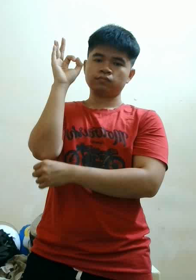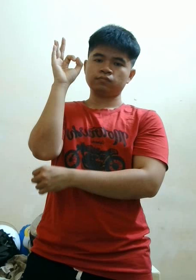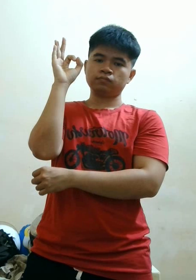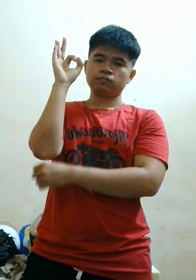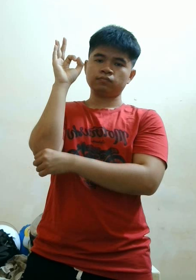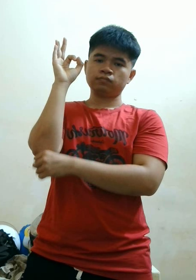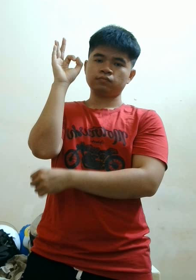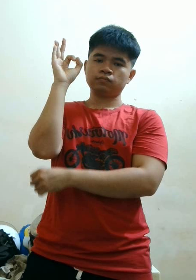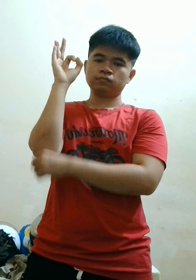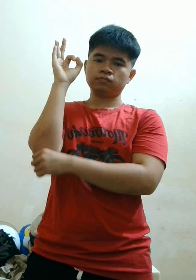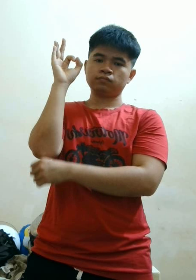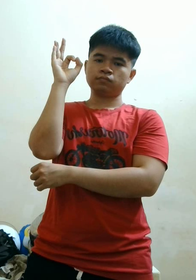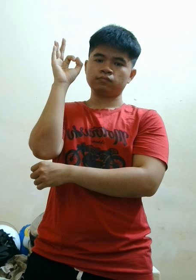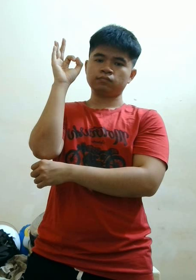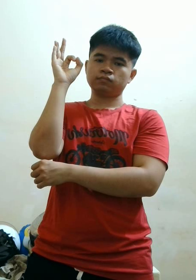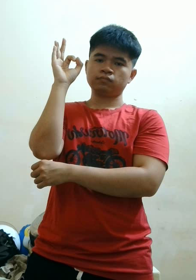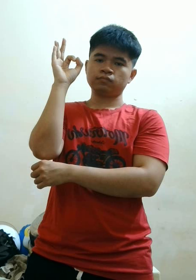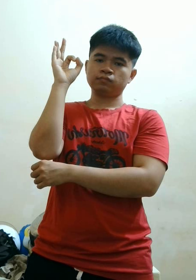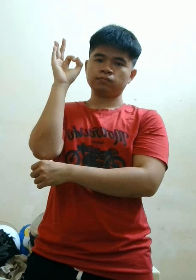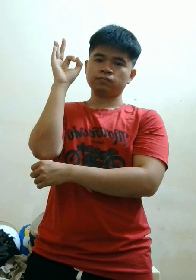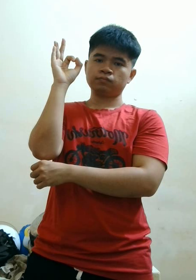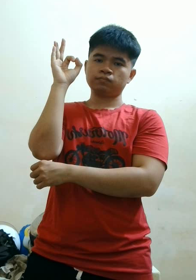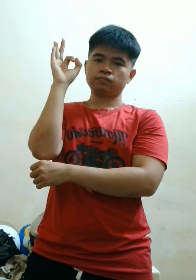buoi trua